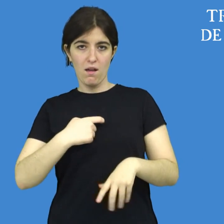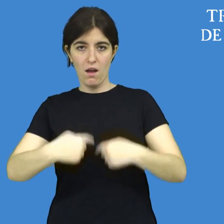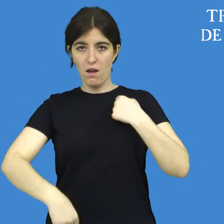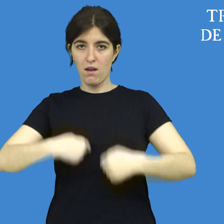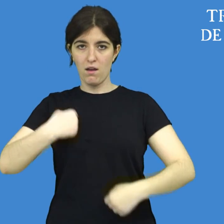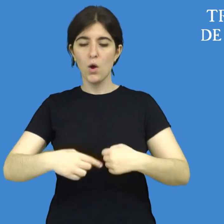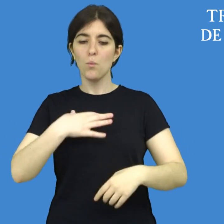circulación